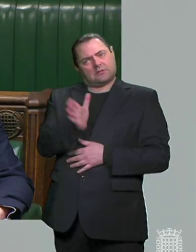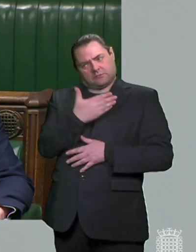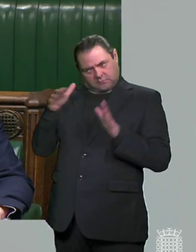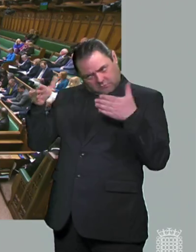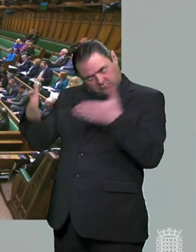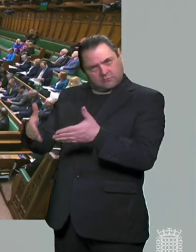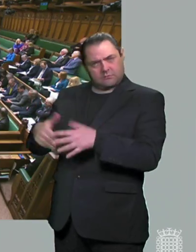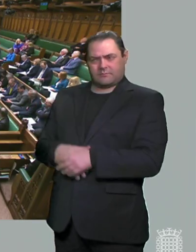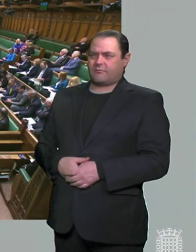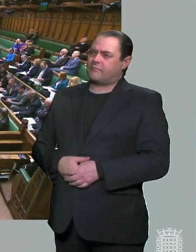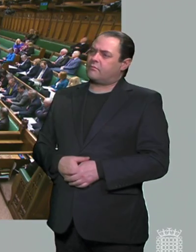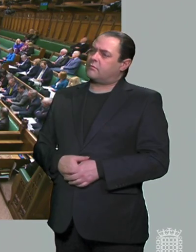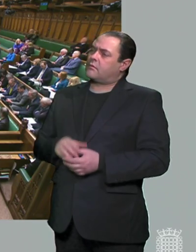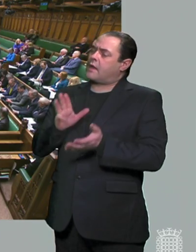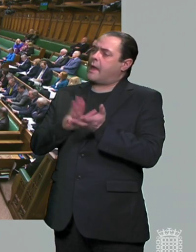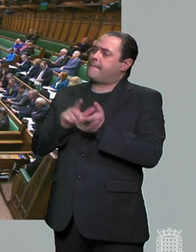I call the Scottish National party spokesperson.